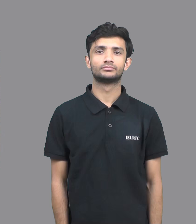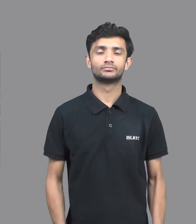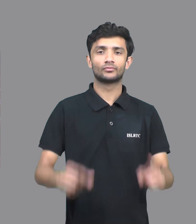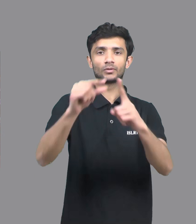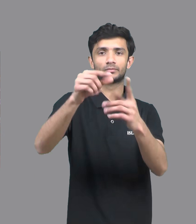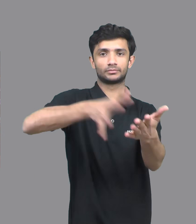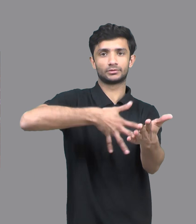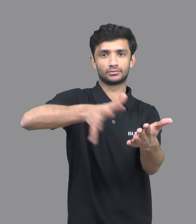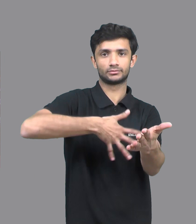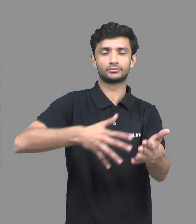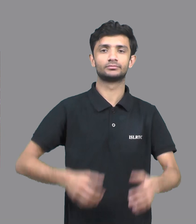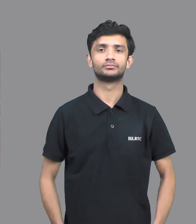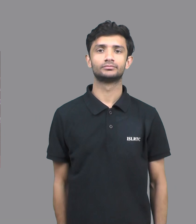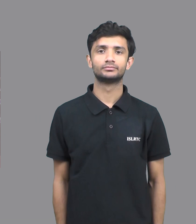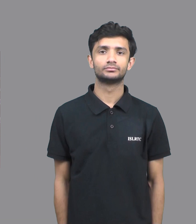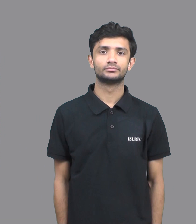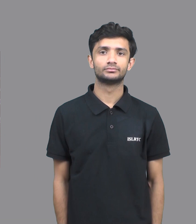Platelets